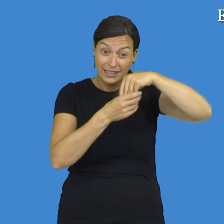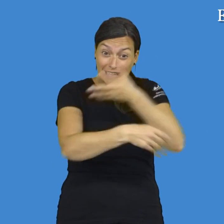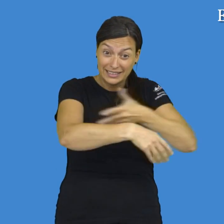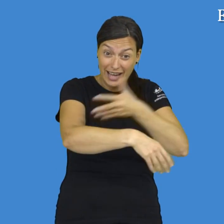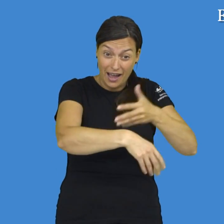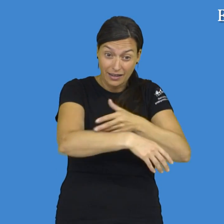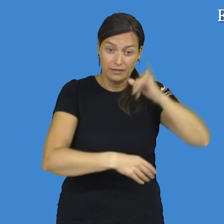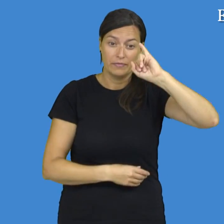sangre